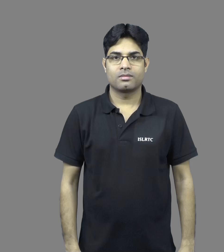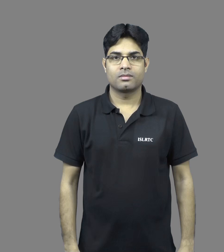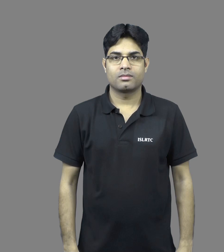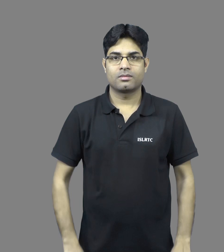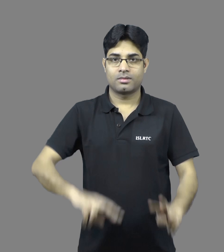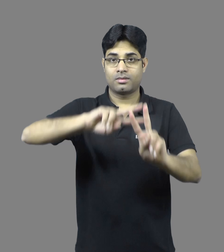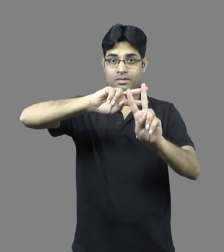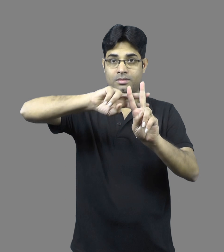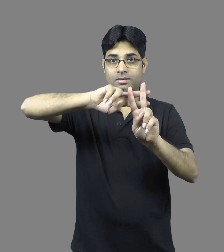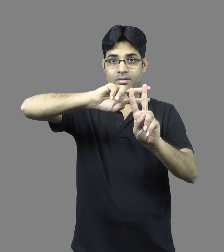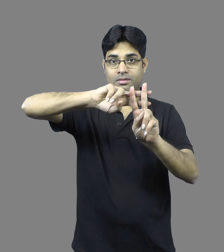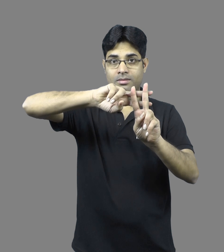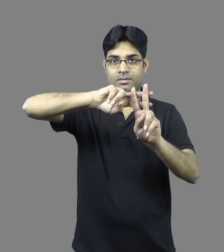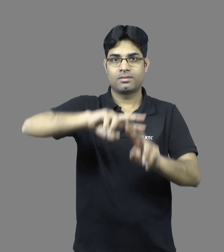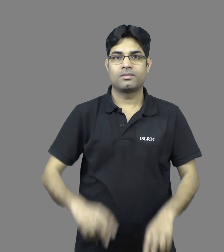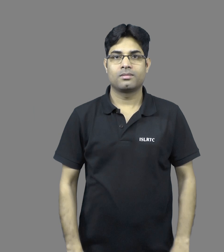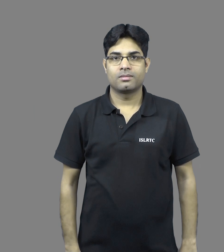Hashtag